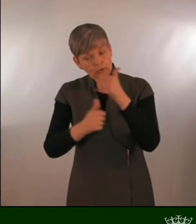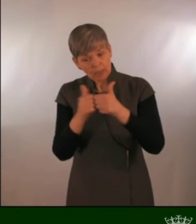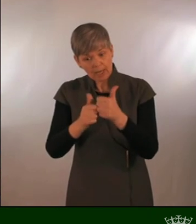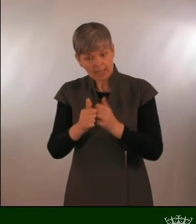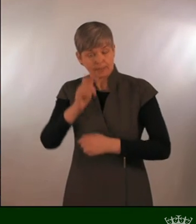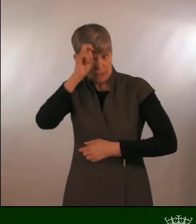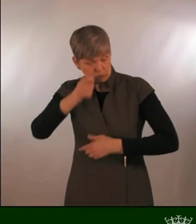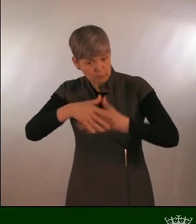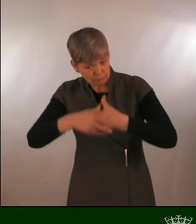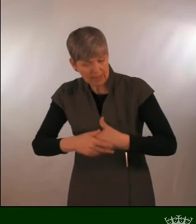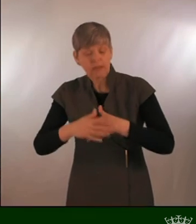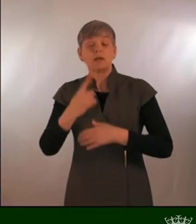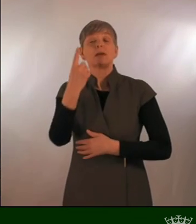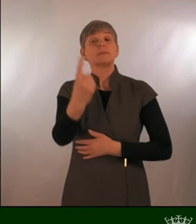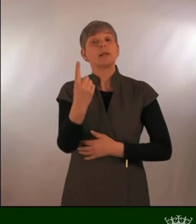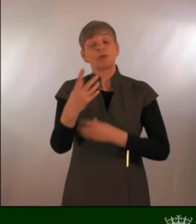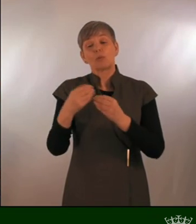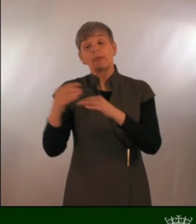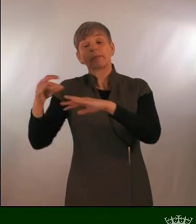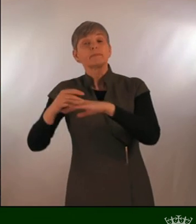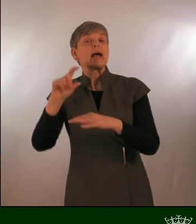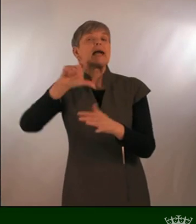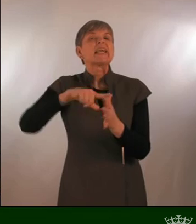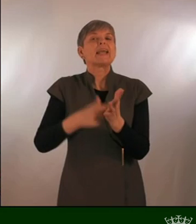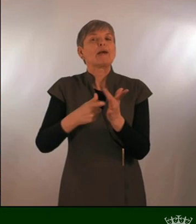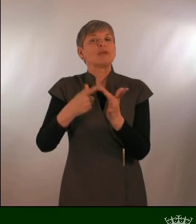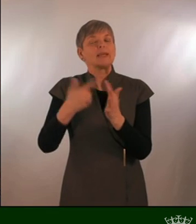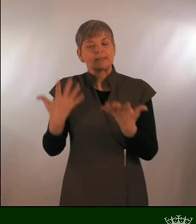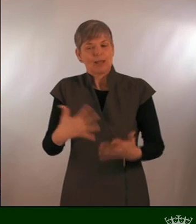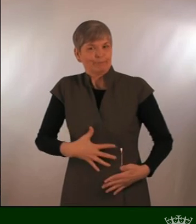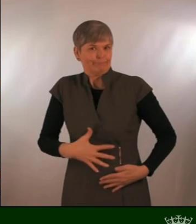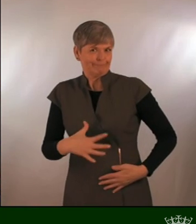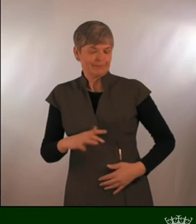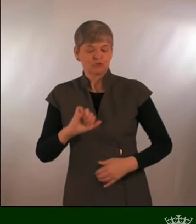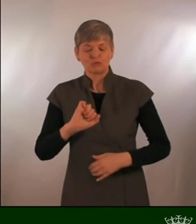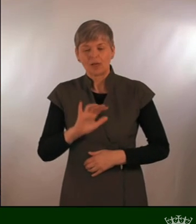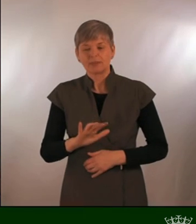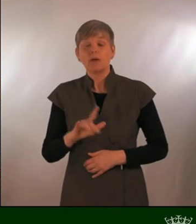All parents want the best start in life for their children.